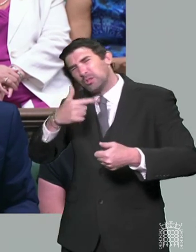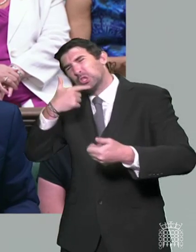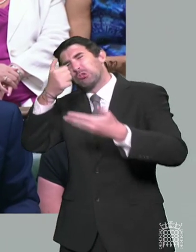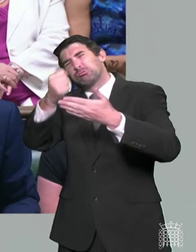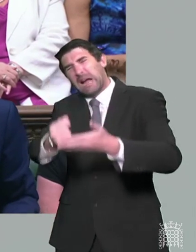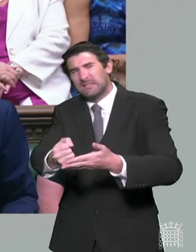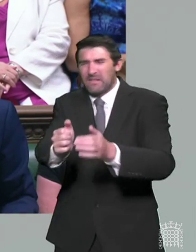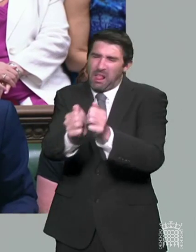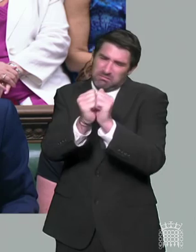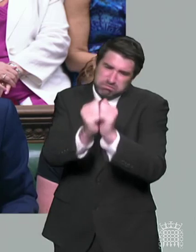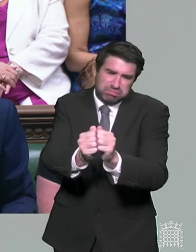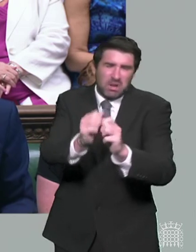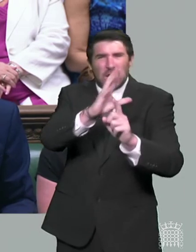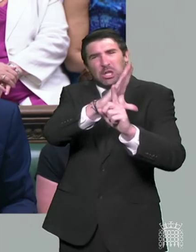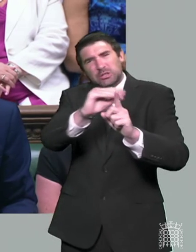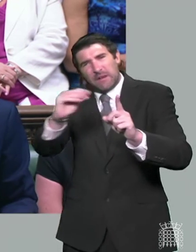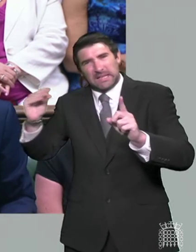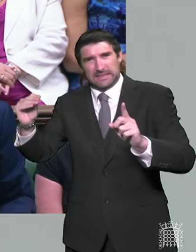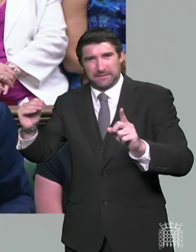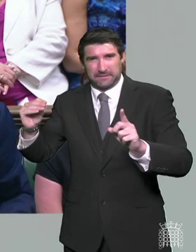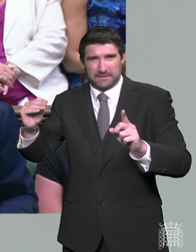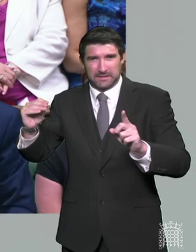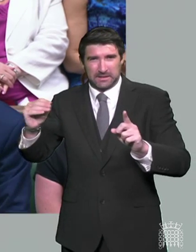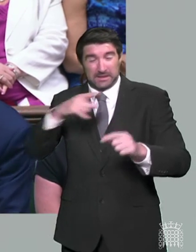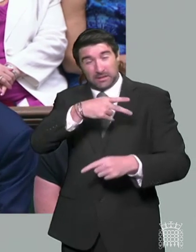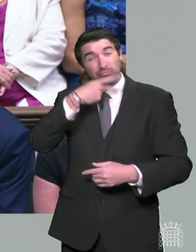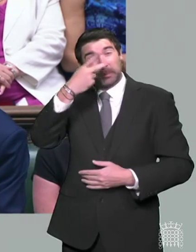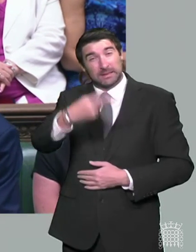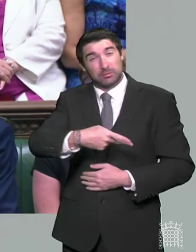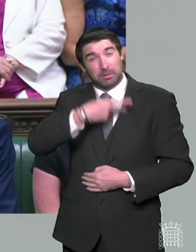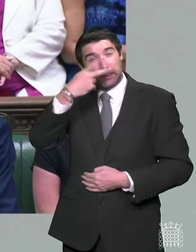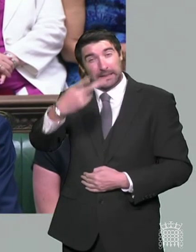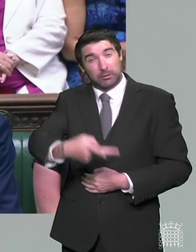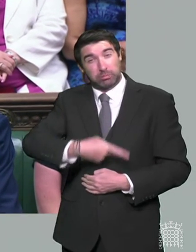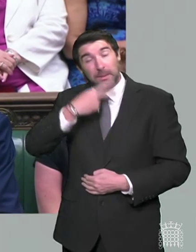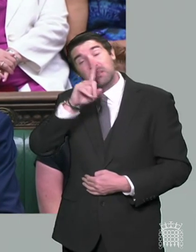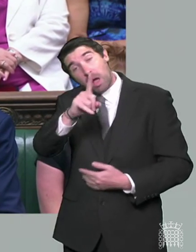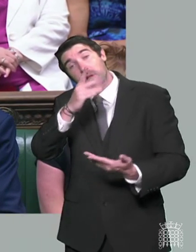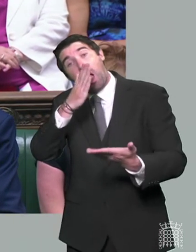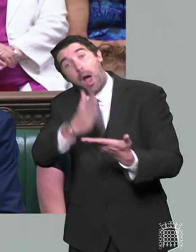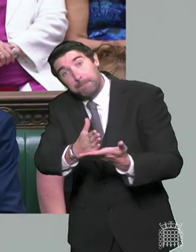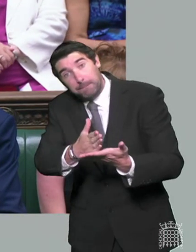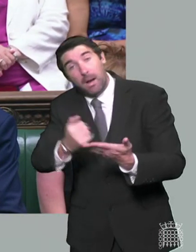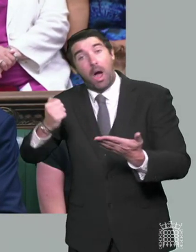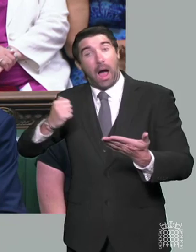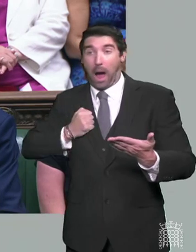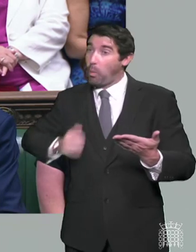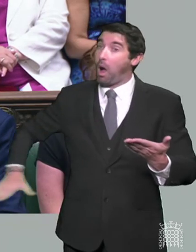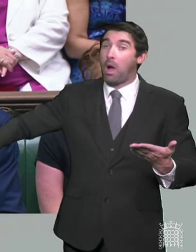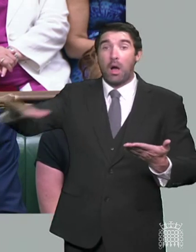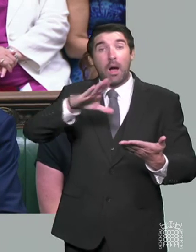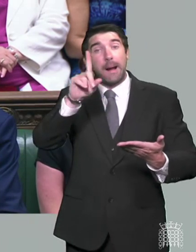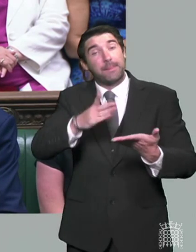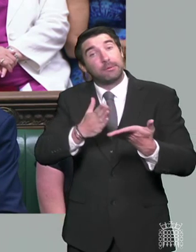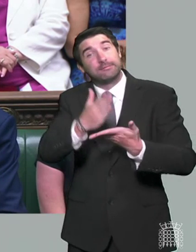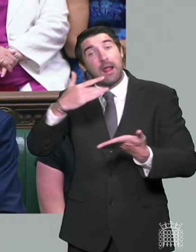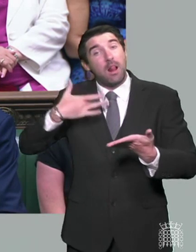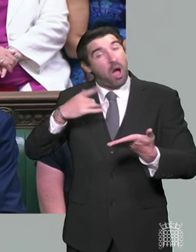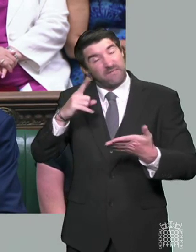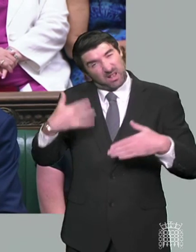But while he is telling Britain that we have never had it so good, millions of working people and businesses know the reality.